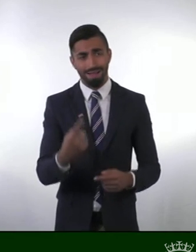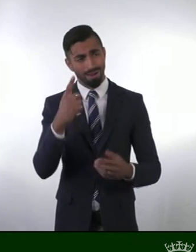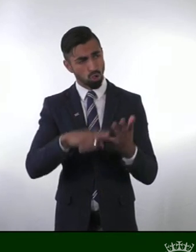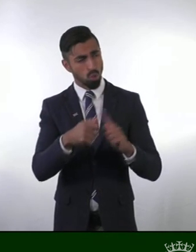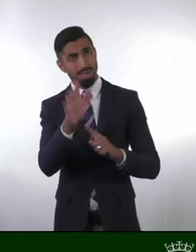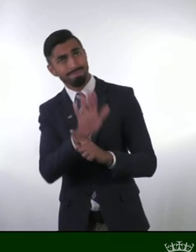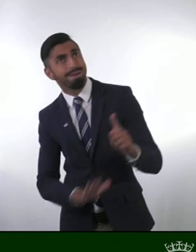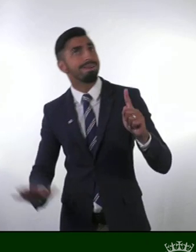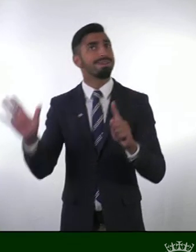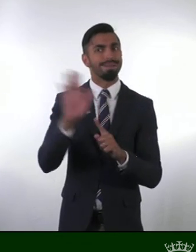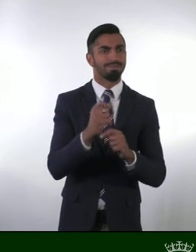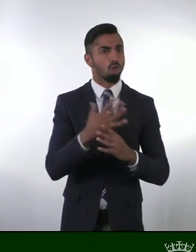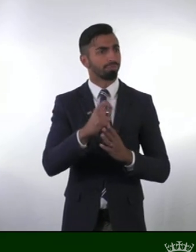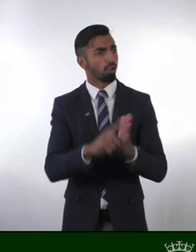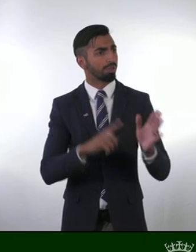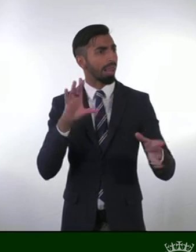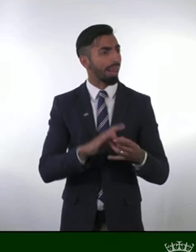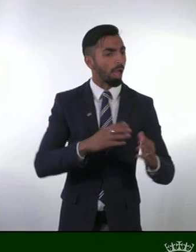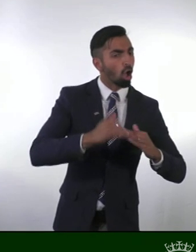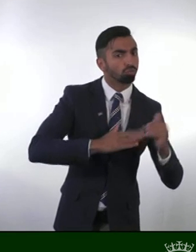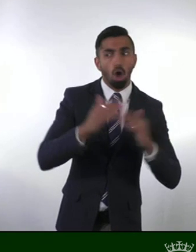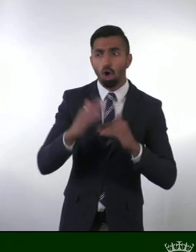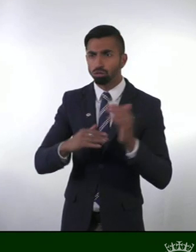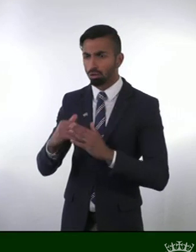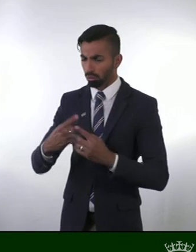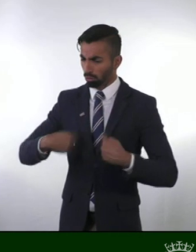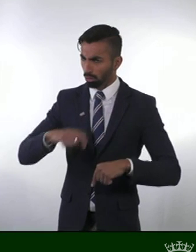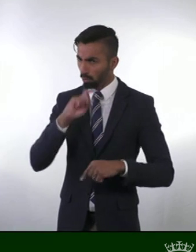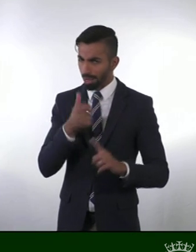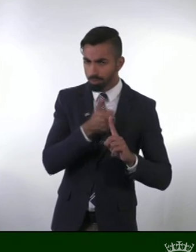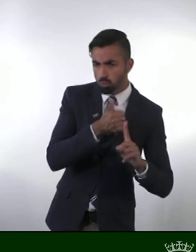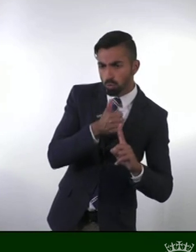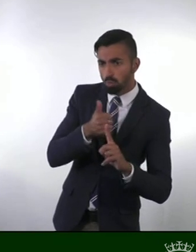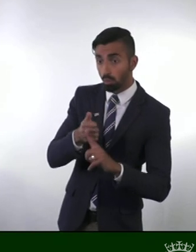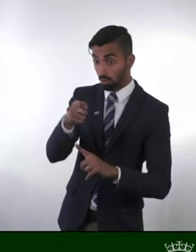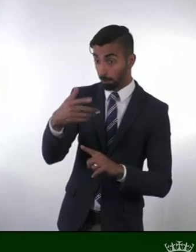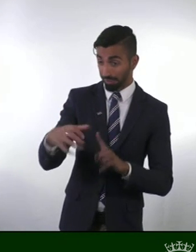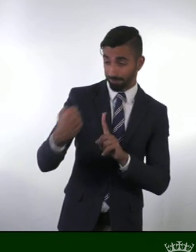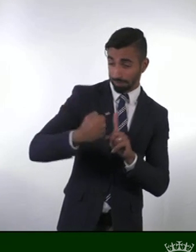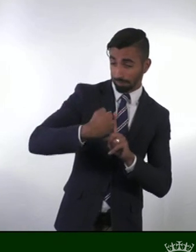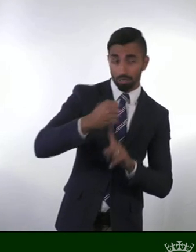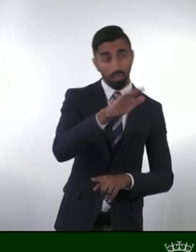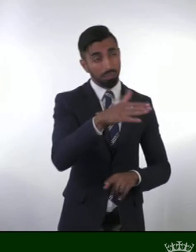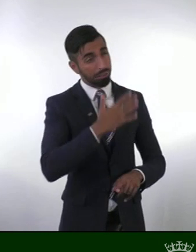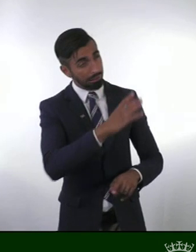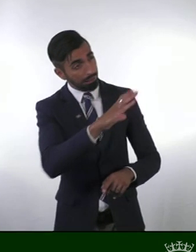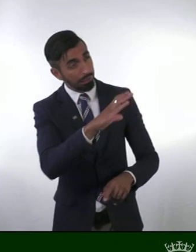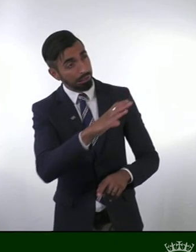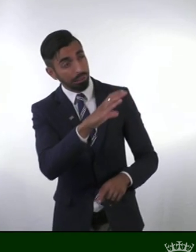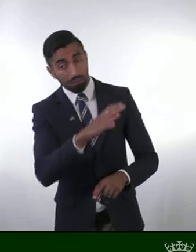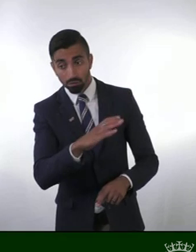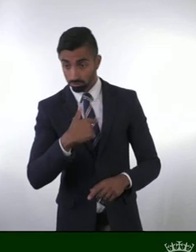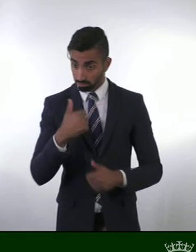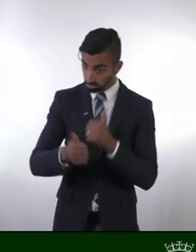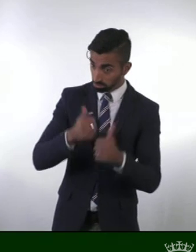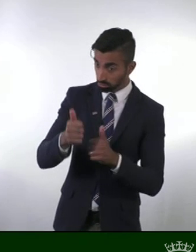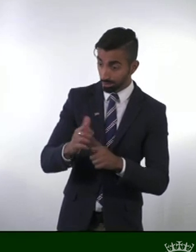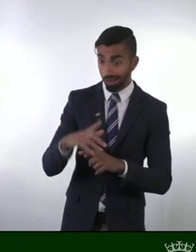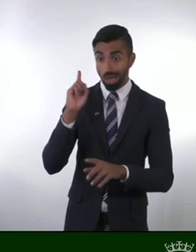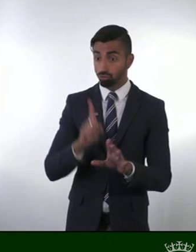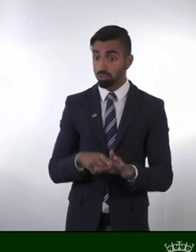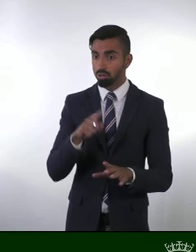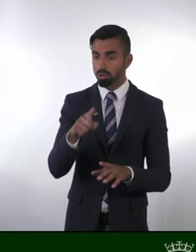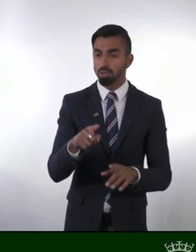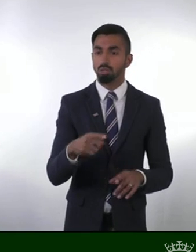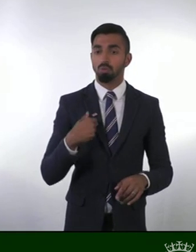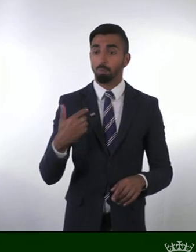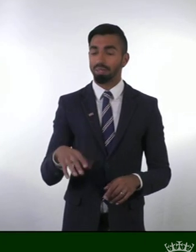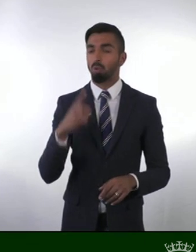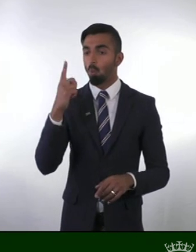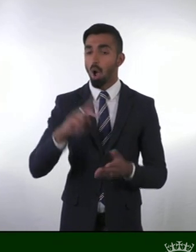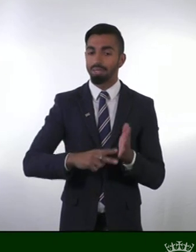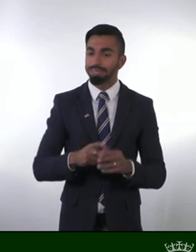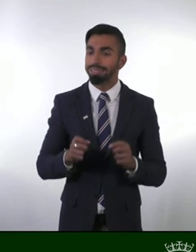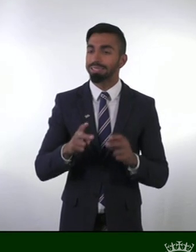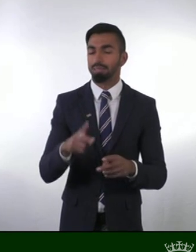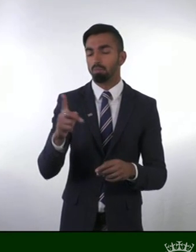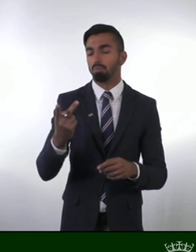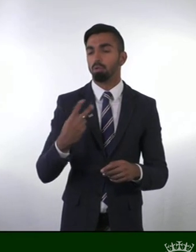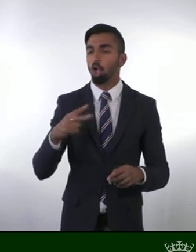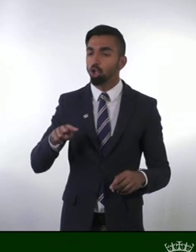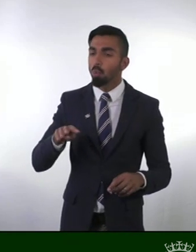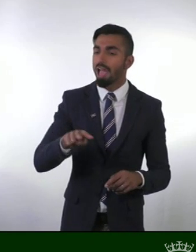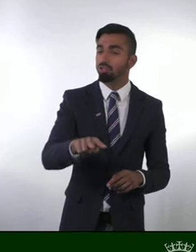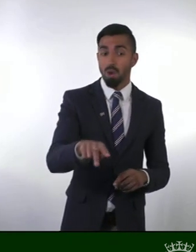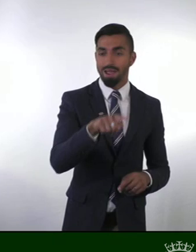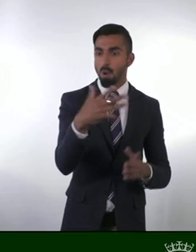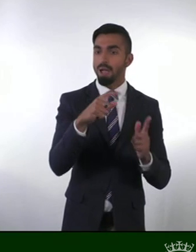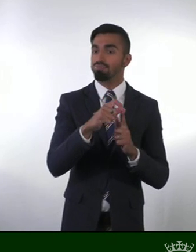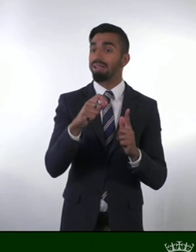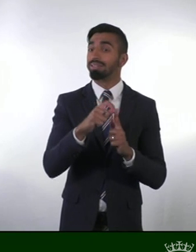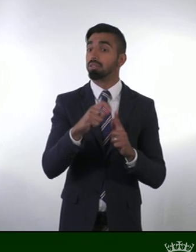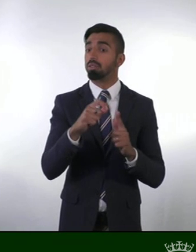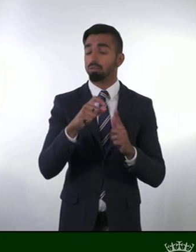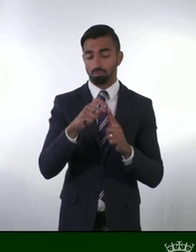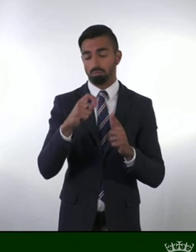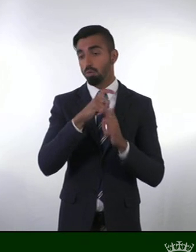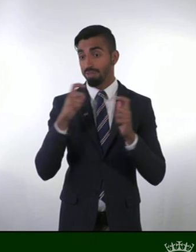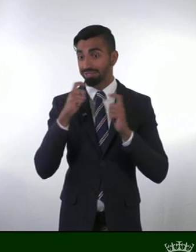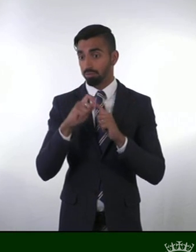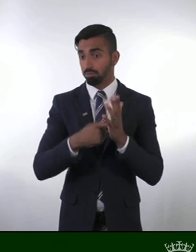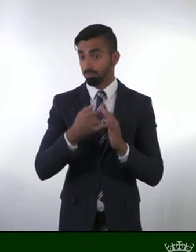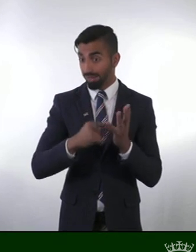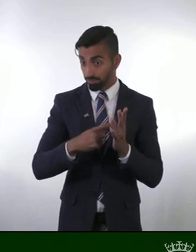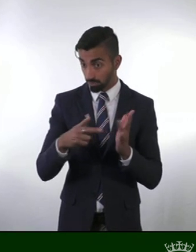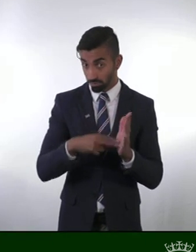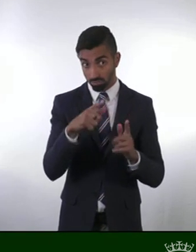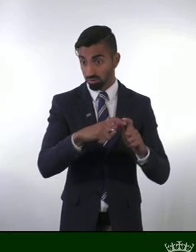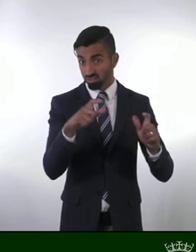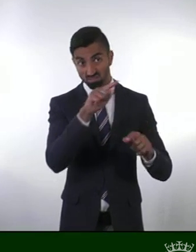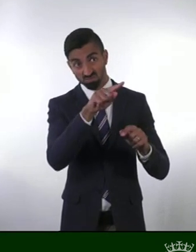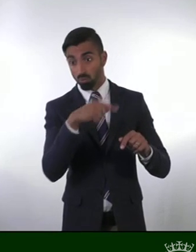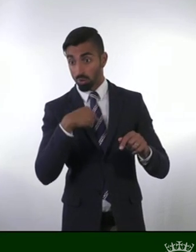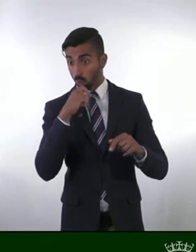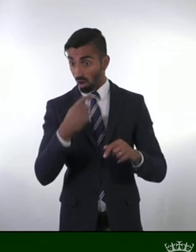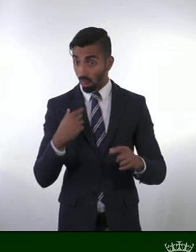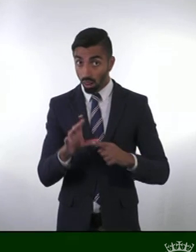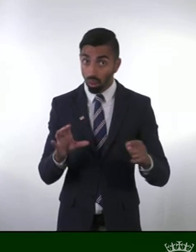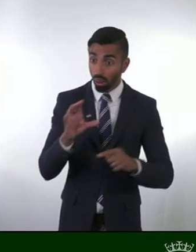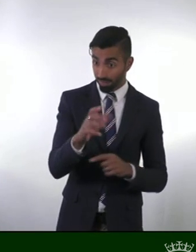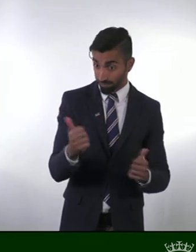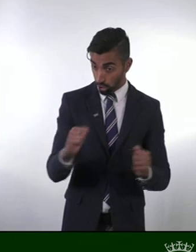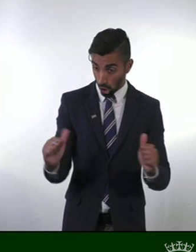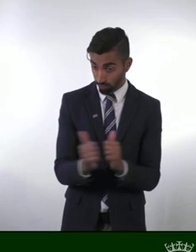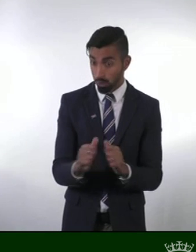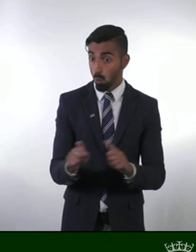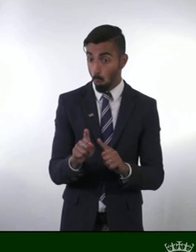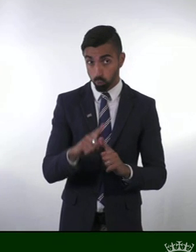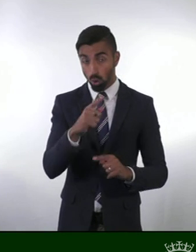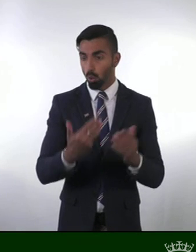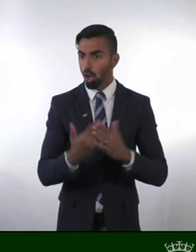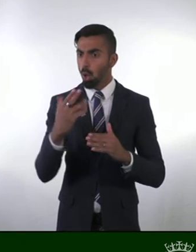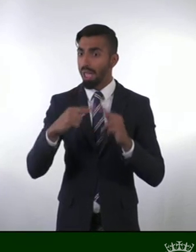I congratulate my honourable Friend on his lobbying for that particular scheme and can tell him that last year we put £31 million into the Preston western distributor scheme, which is a new dual carriageway that will reduce congestion in Preston and lead directly to the creation of 3,000 houses and more than 500 jobs.